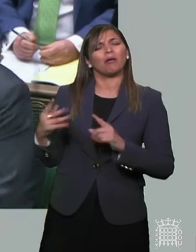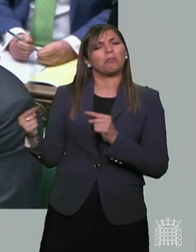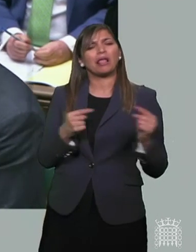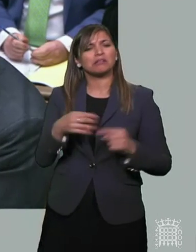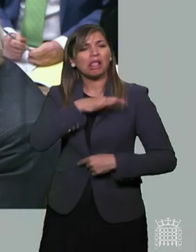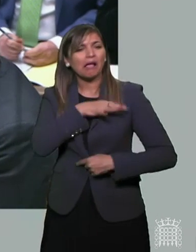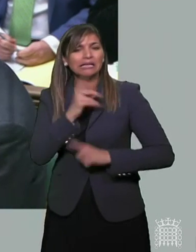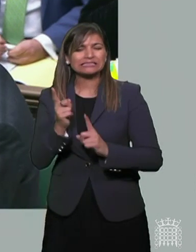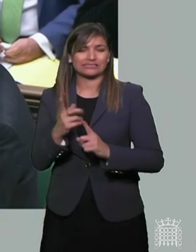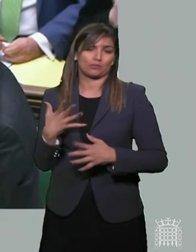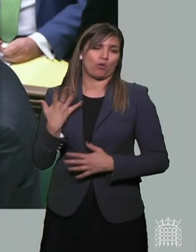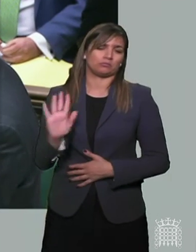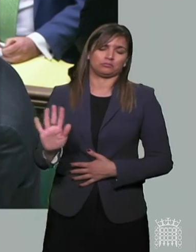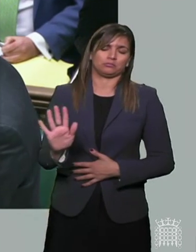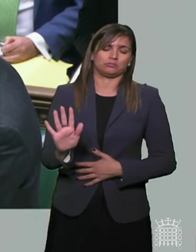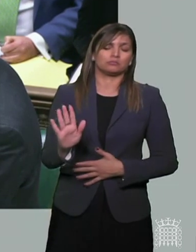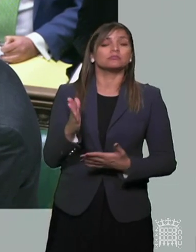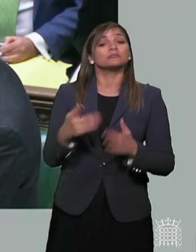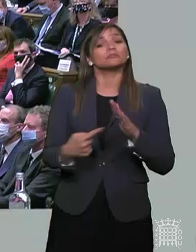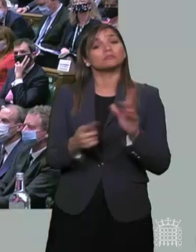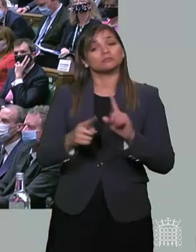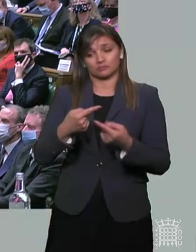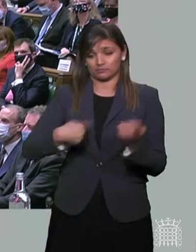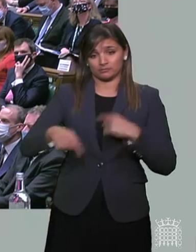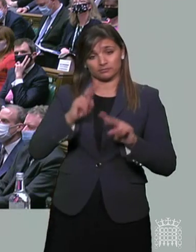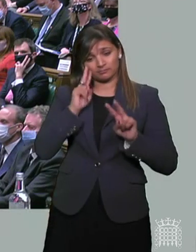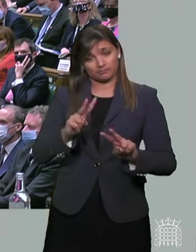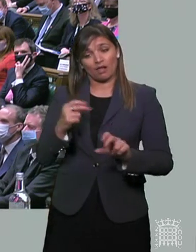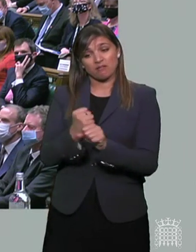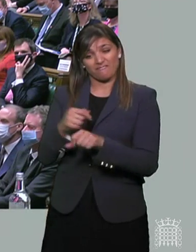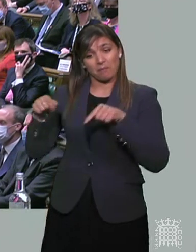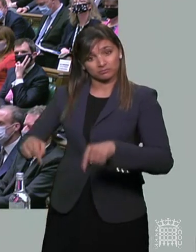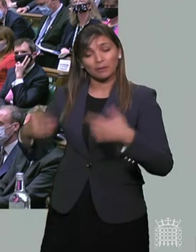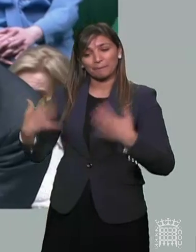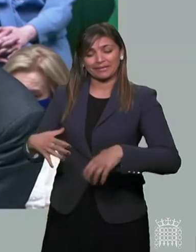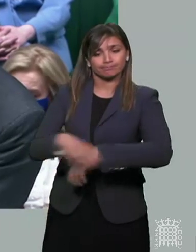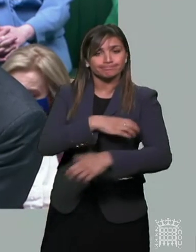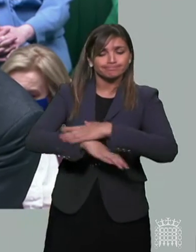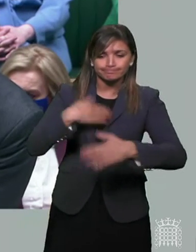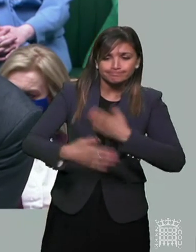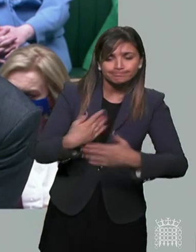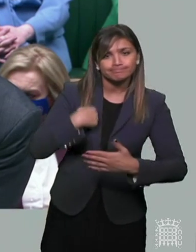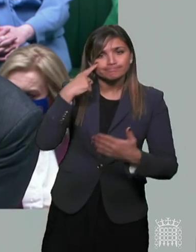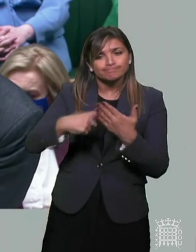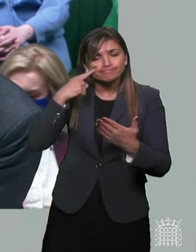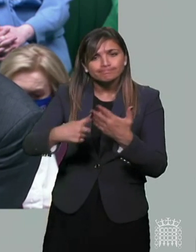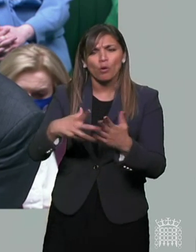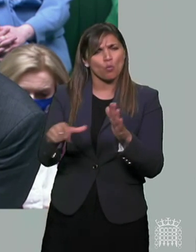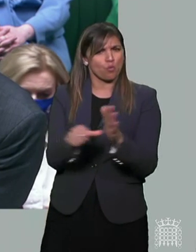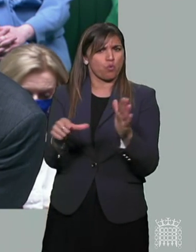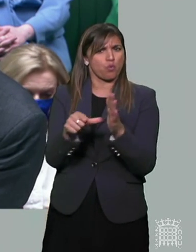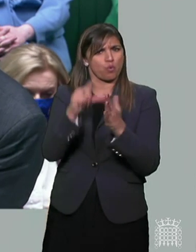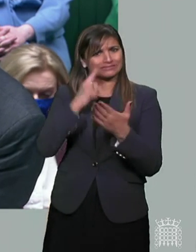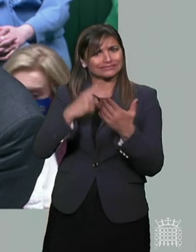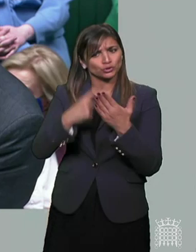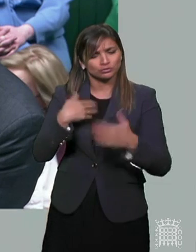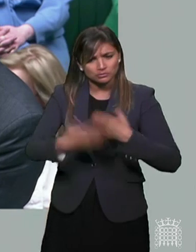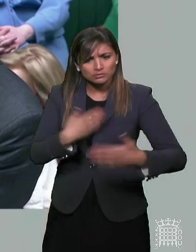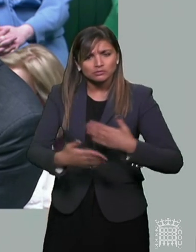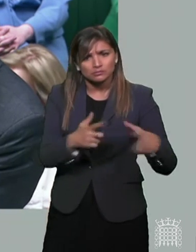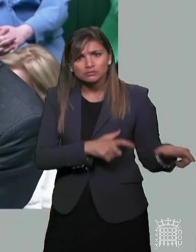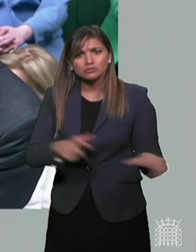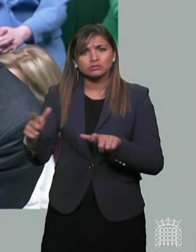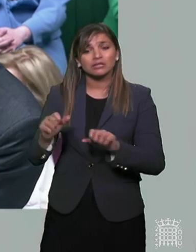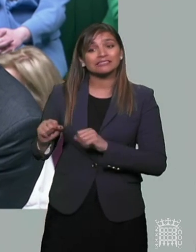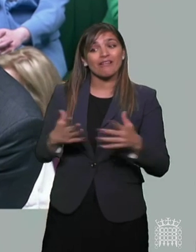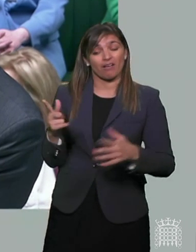What the people of this country can see is that, as a result of what this Government have done, with the tough decisions that we have taken—which he ducked—to deliver